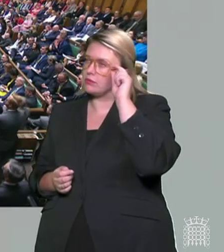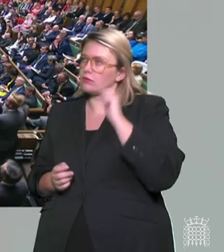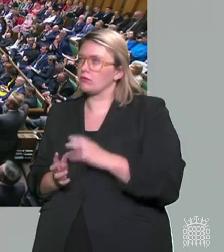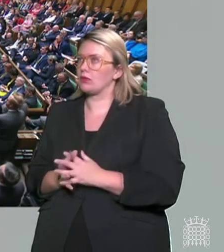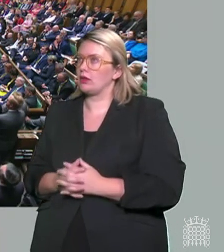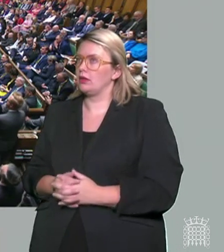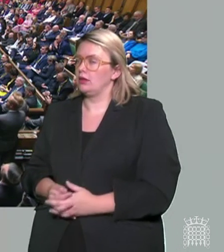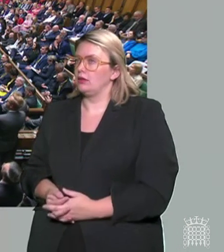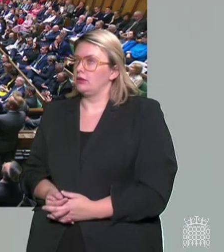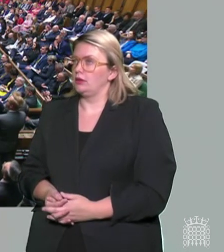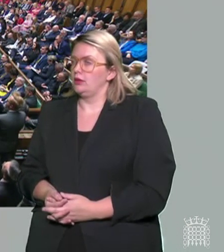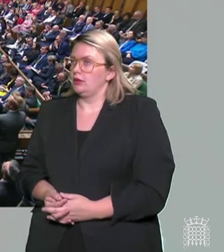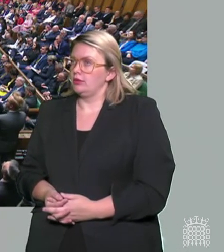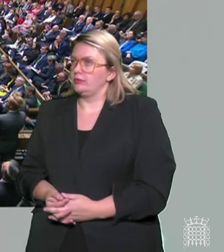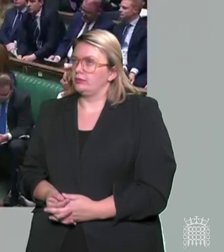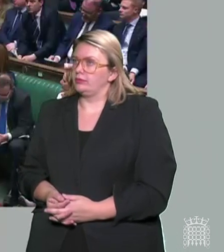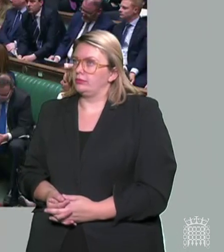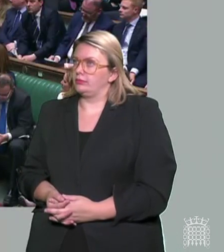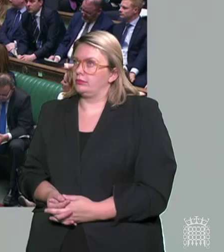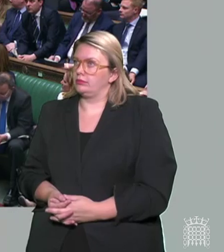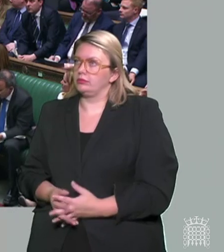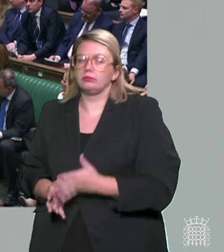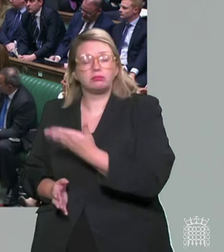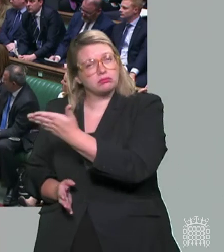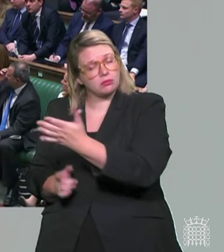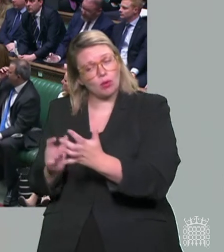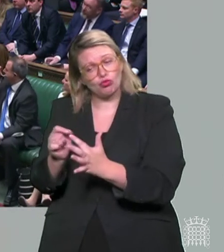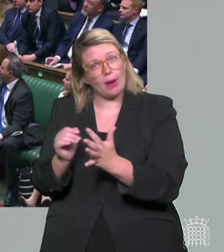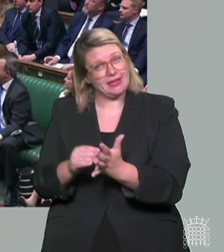10. The Prime Minister knows that while he is Prime Minister, I want him to do all the good that he can.